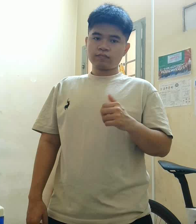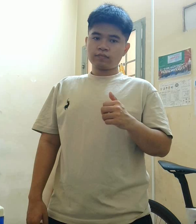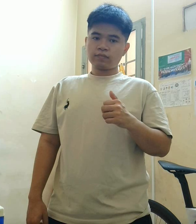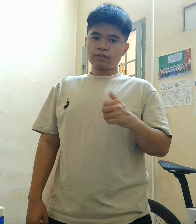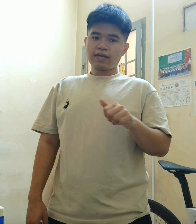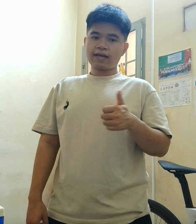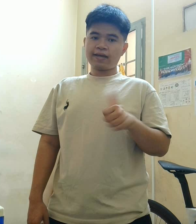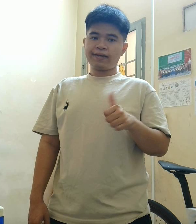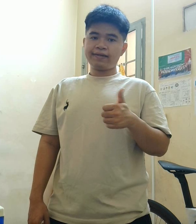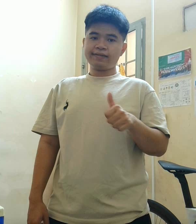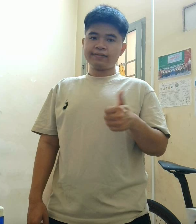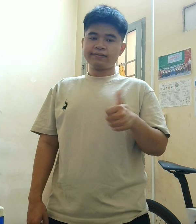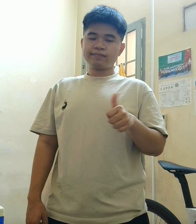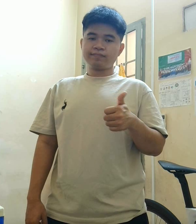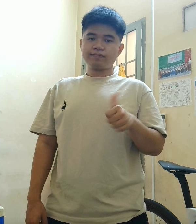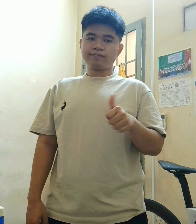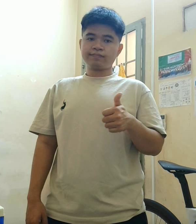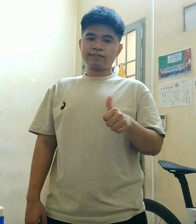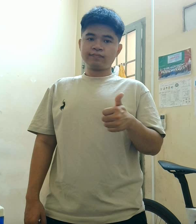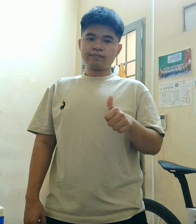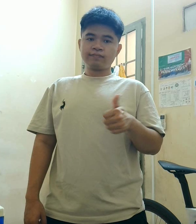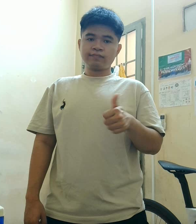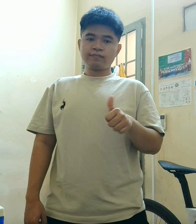ai